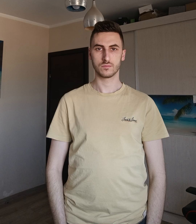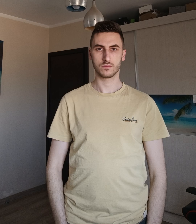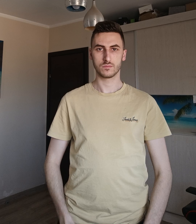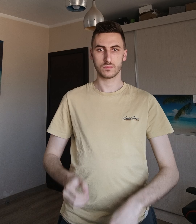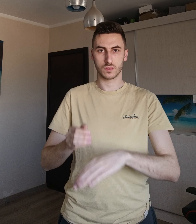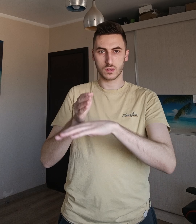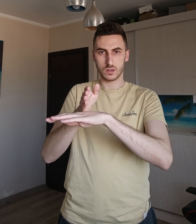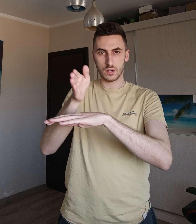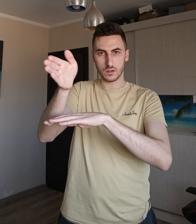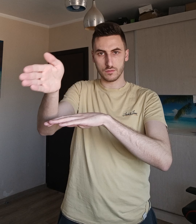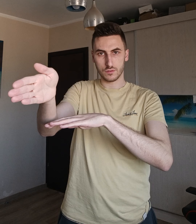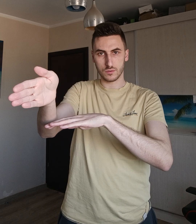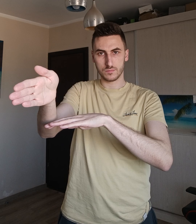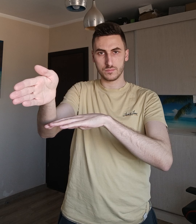לבוא